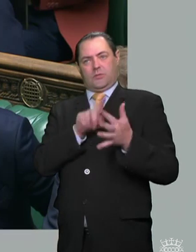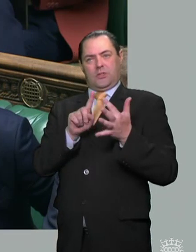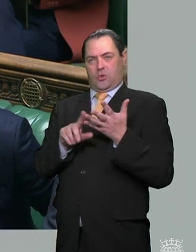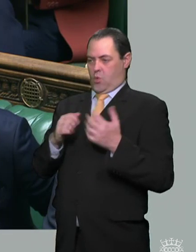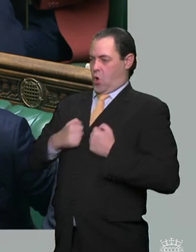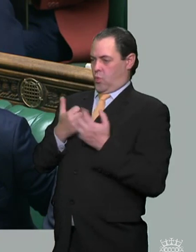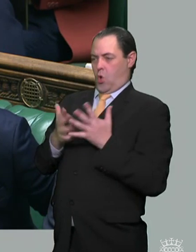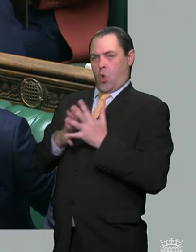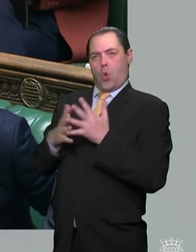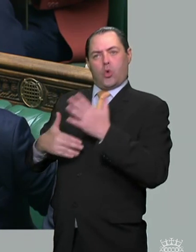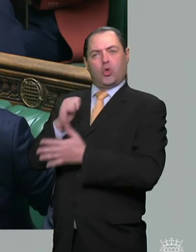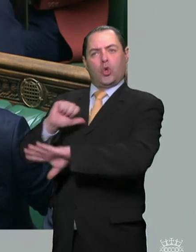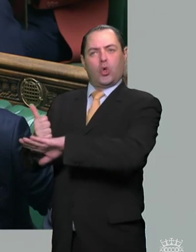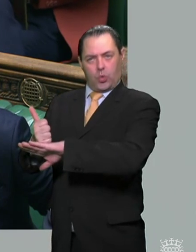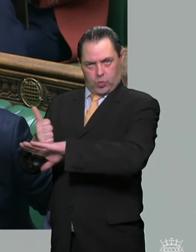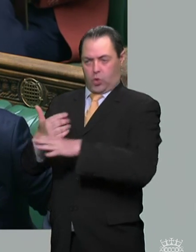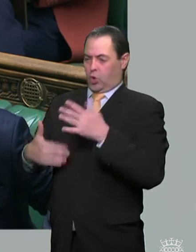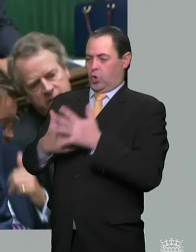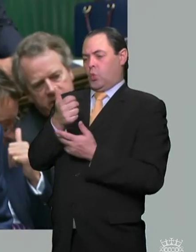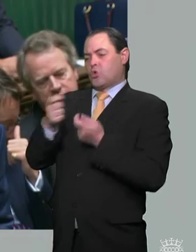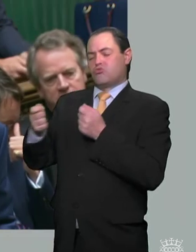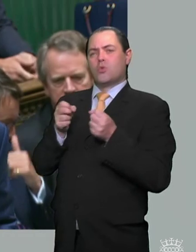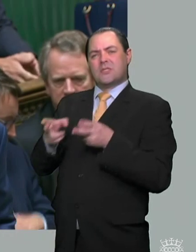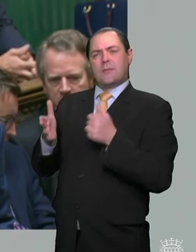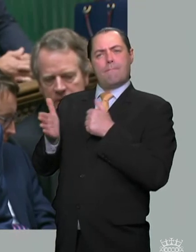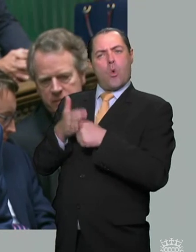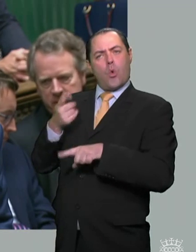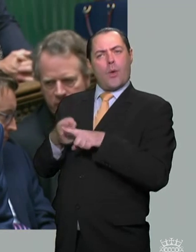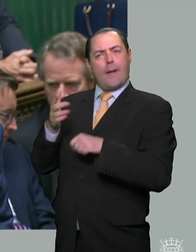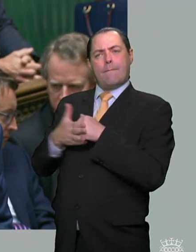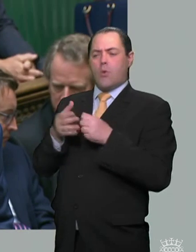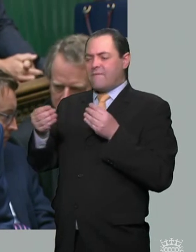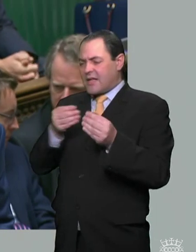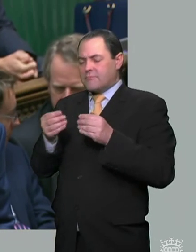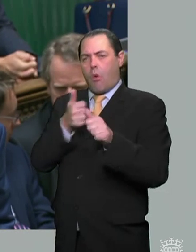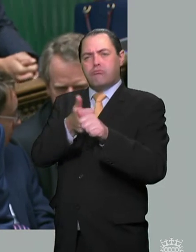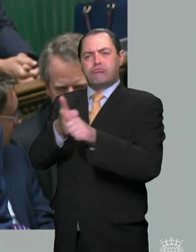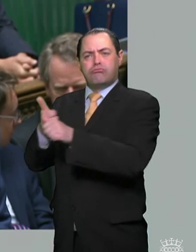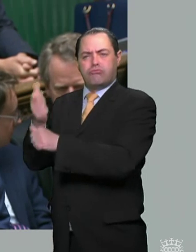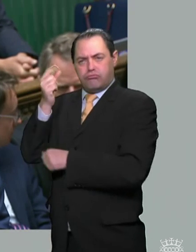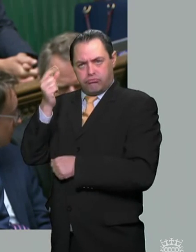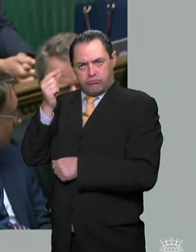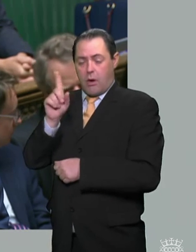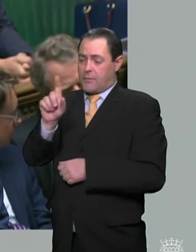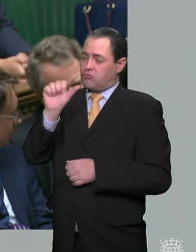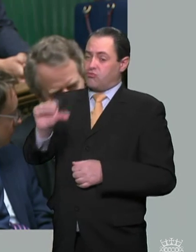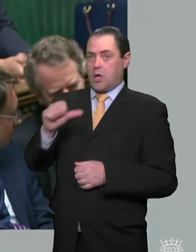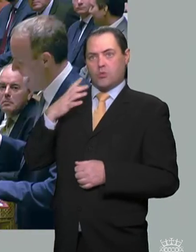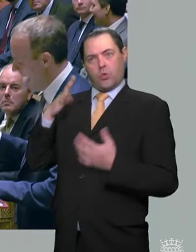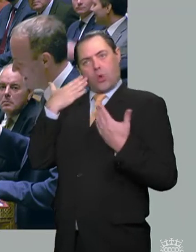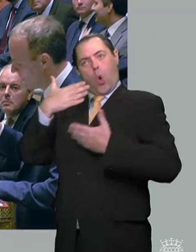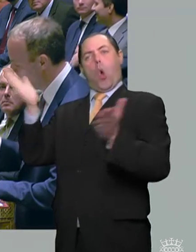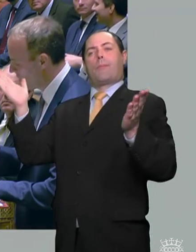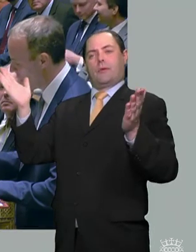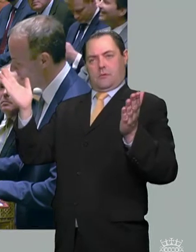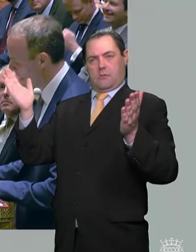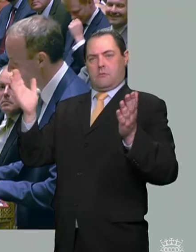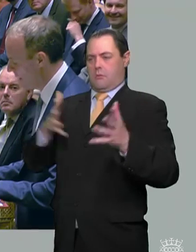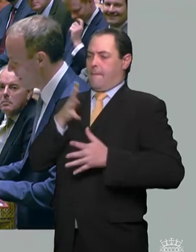Our new control system will provide quicker and more flexible support to British businesses, but he is right in what he said about transparency.